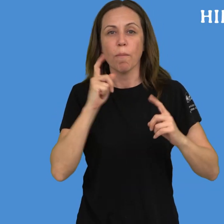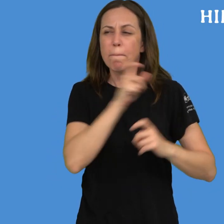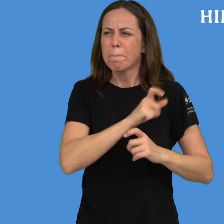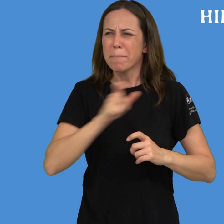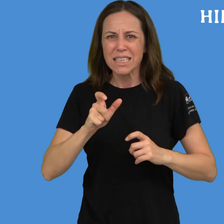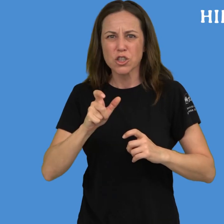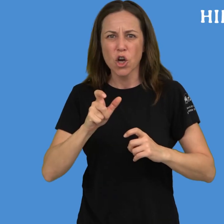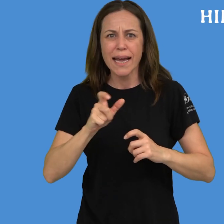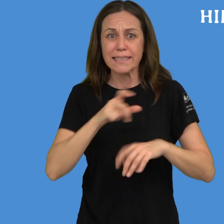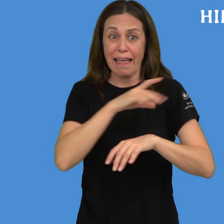persona